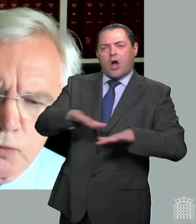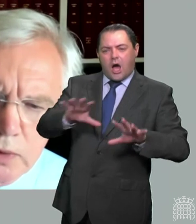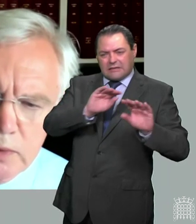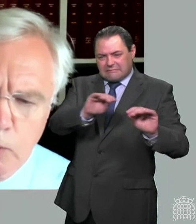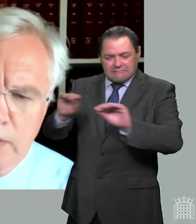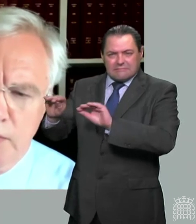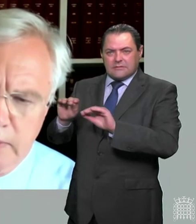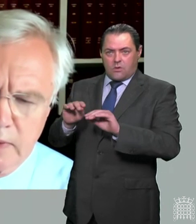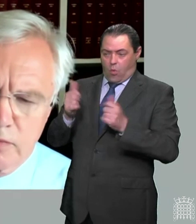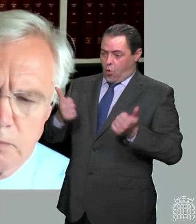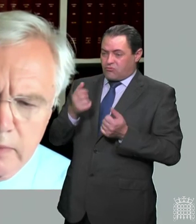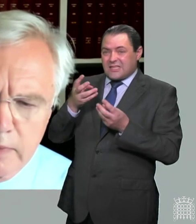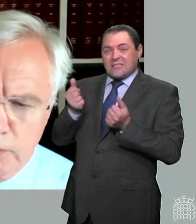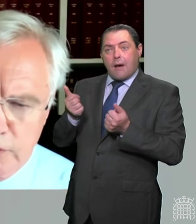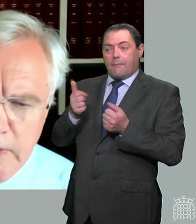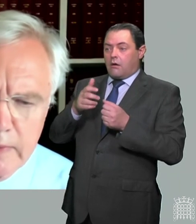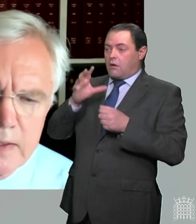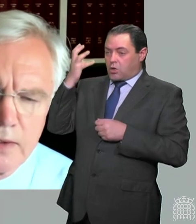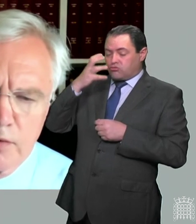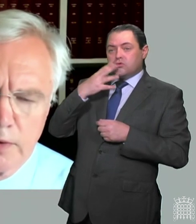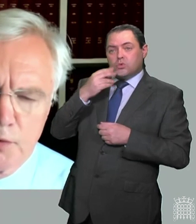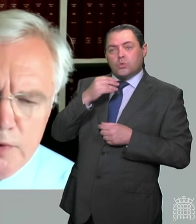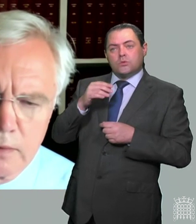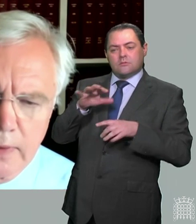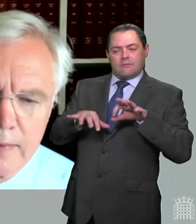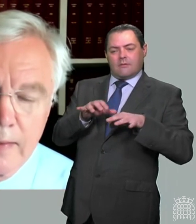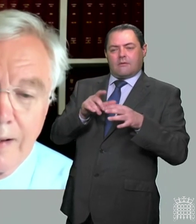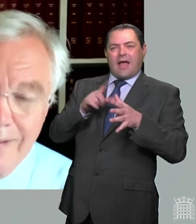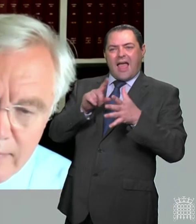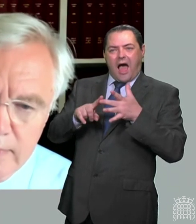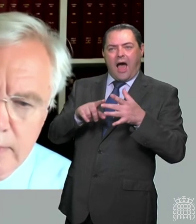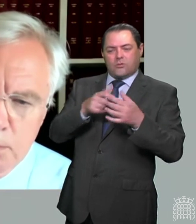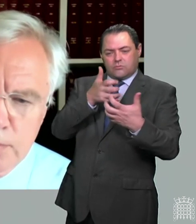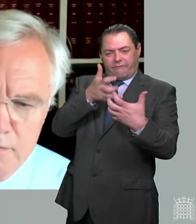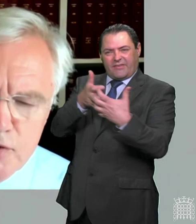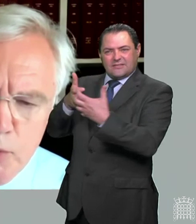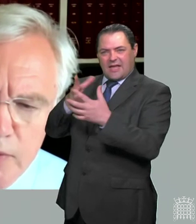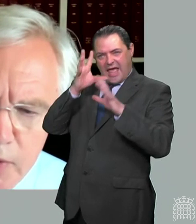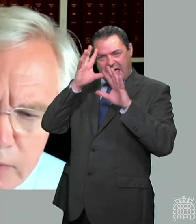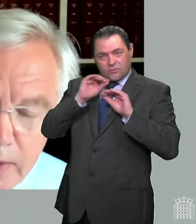Countries around the world are already doing this, from America to Australia, China to Estonia.